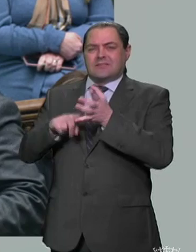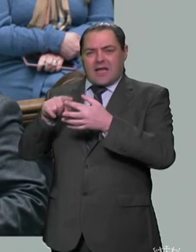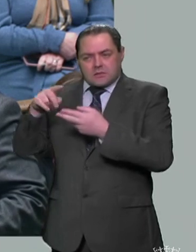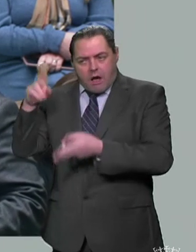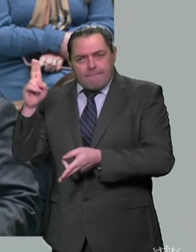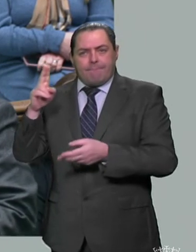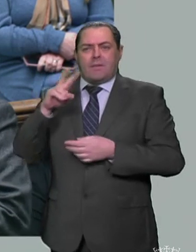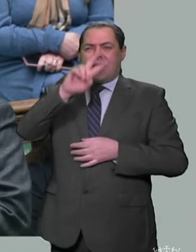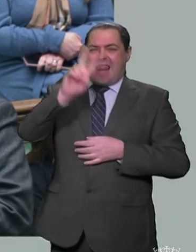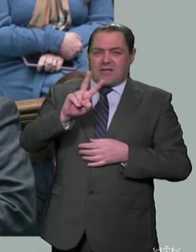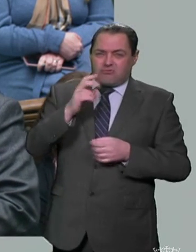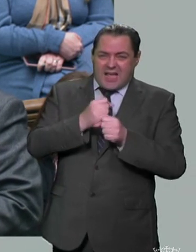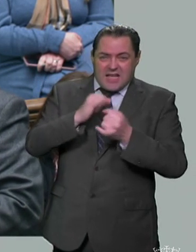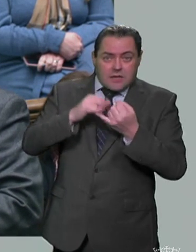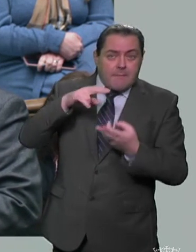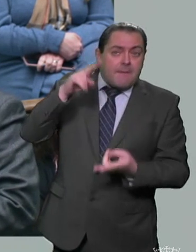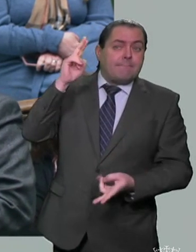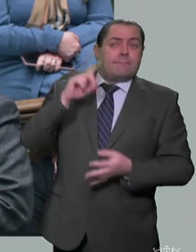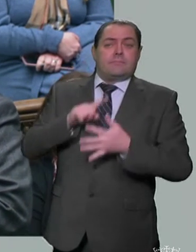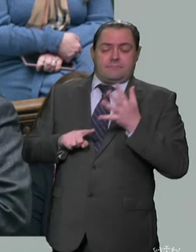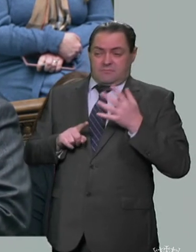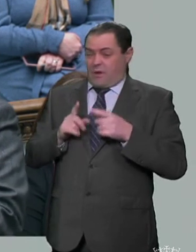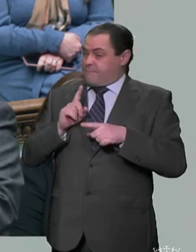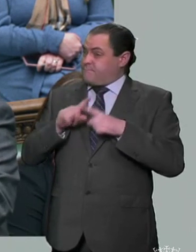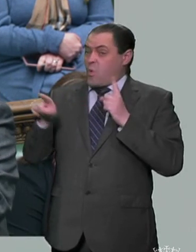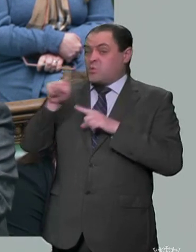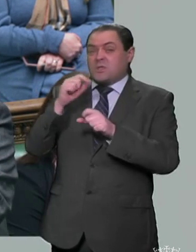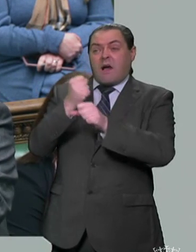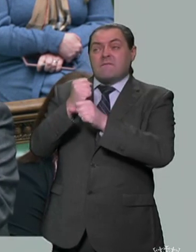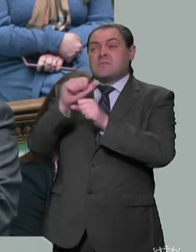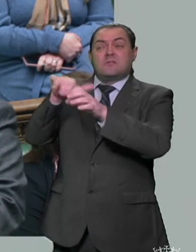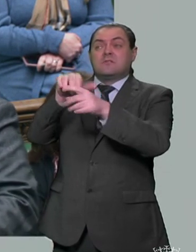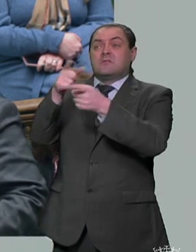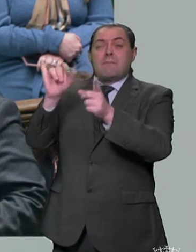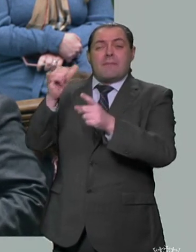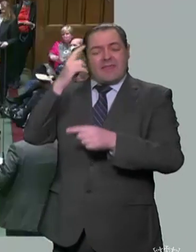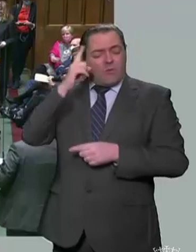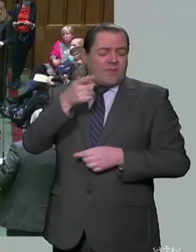For members of the Tory Government, £1,200 might not seem very much.